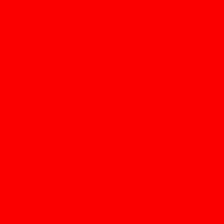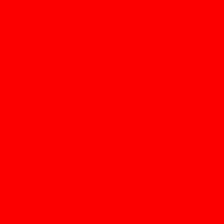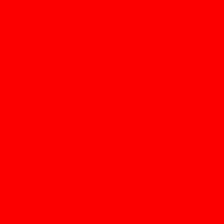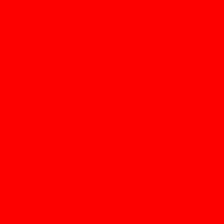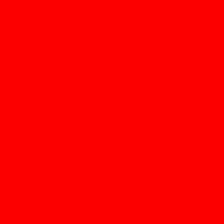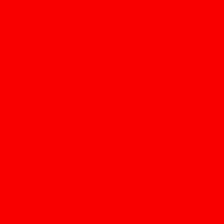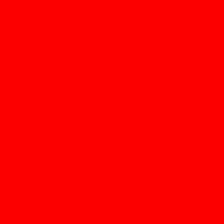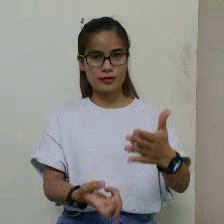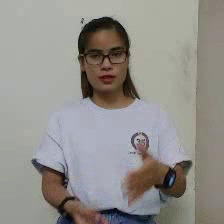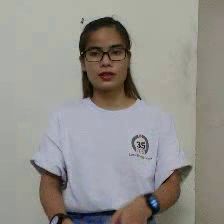Phạt